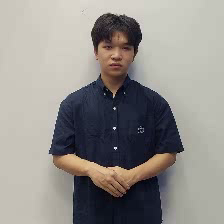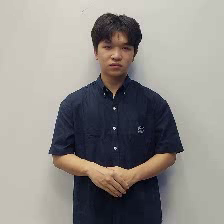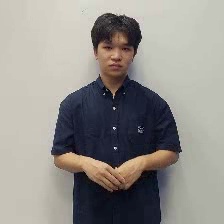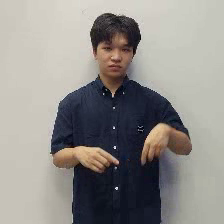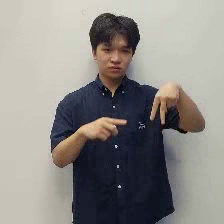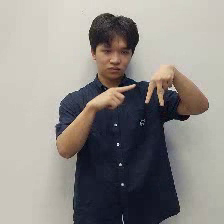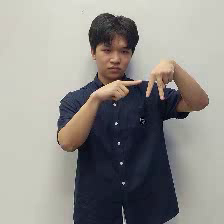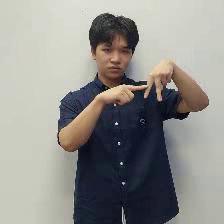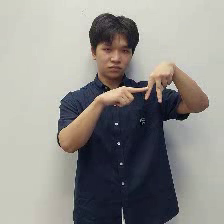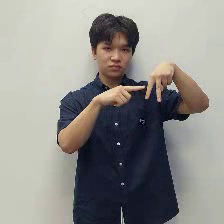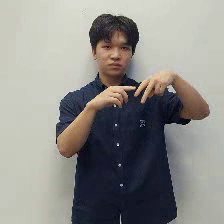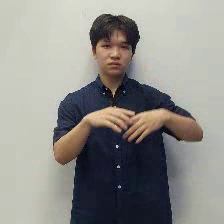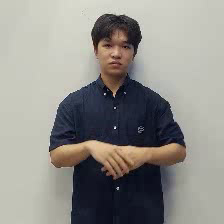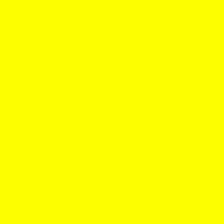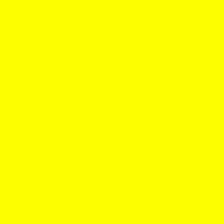Chân